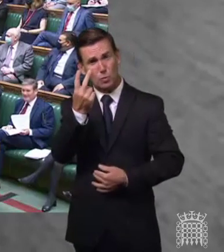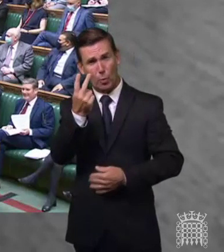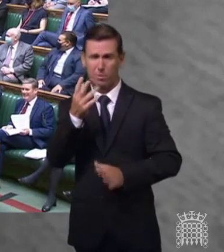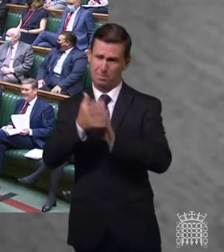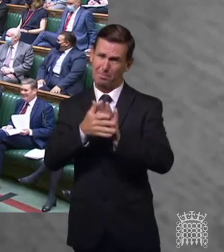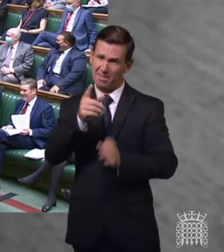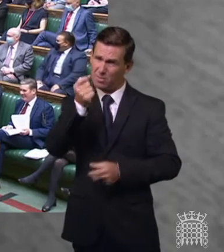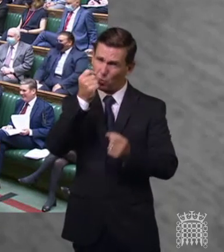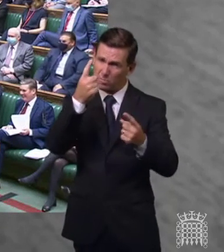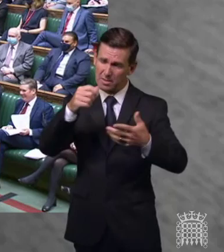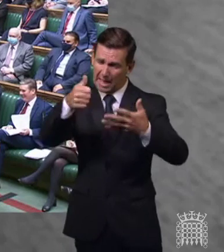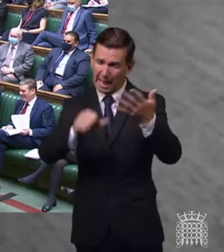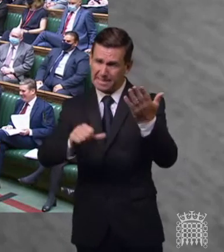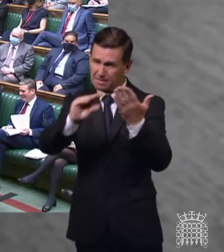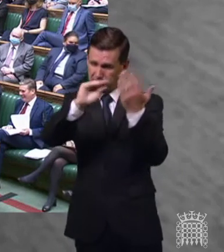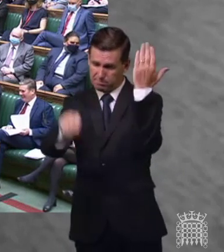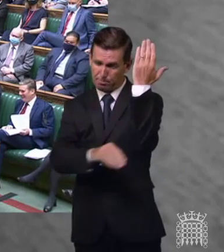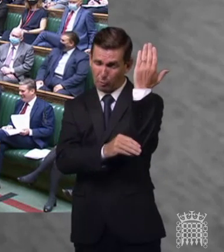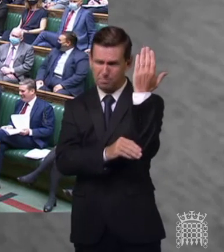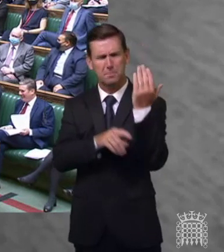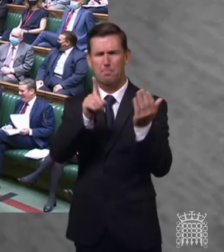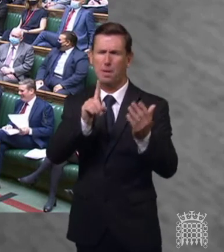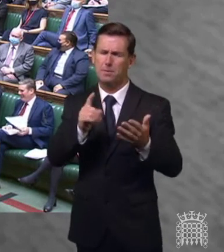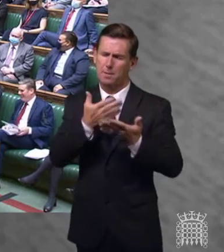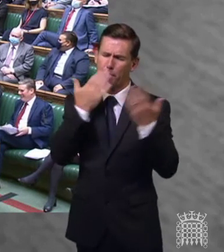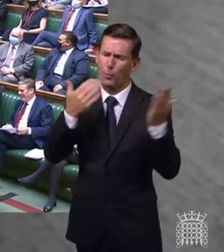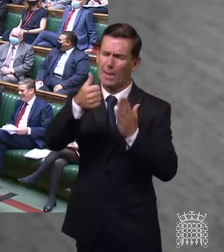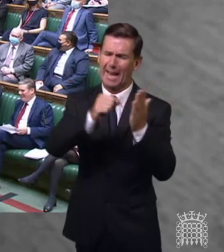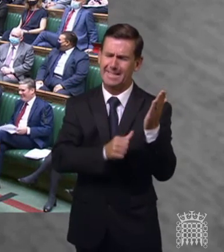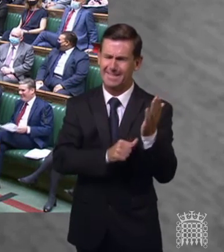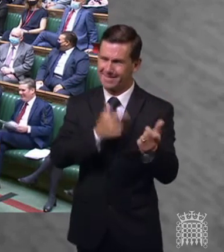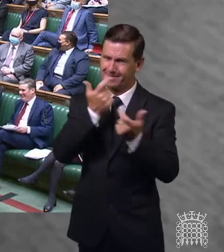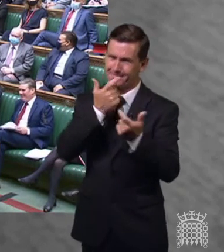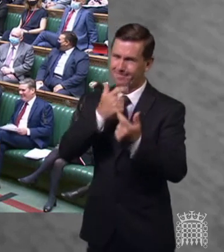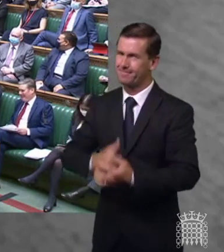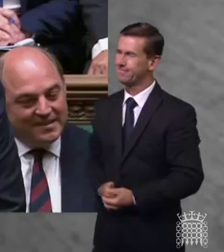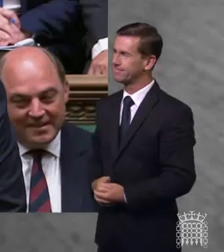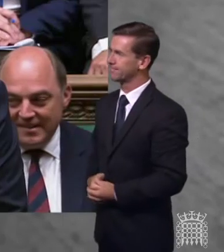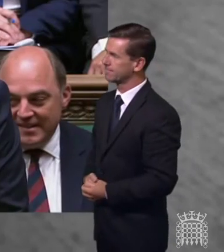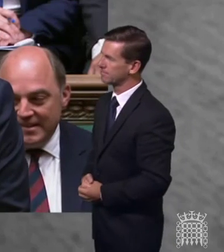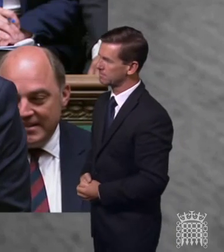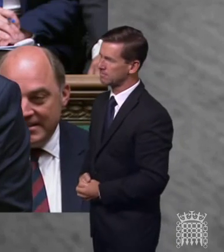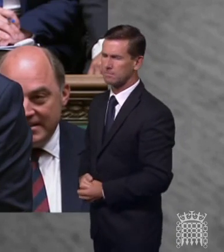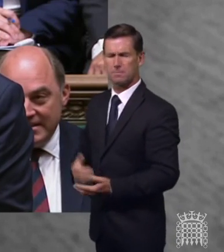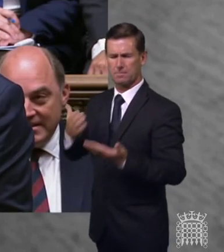I thank my honourable Friend.